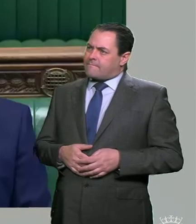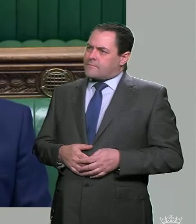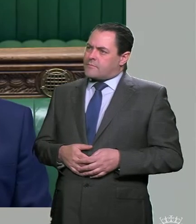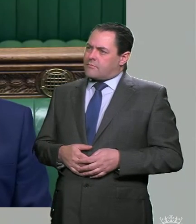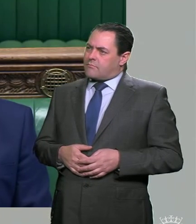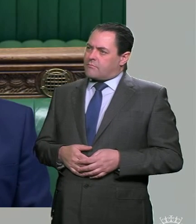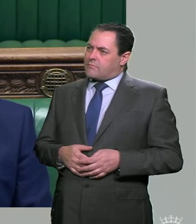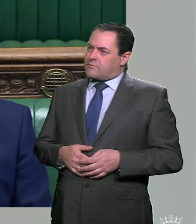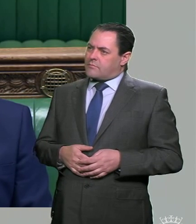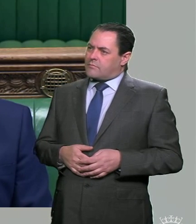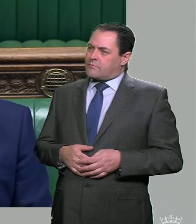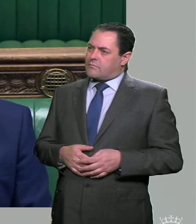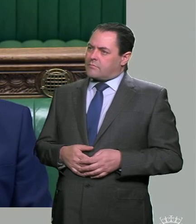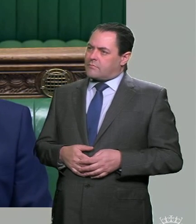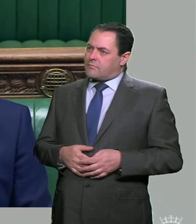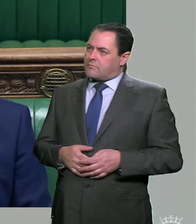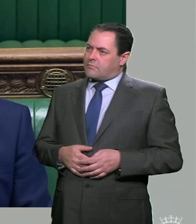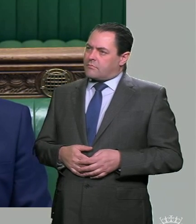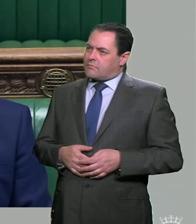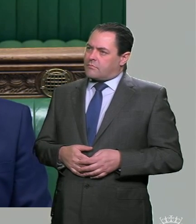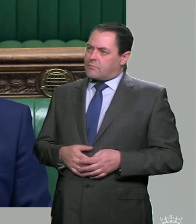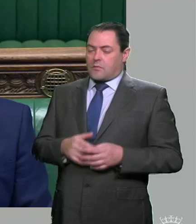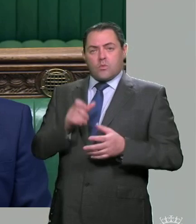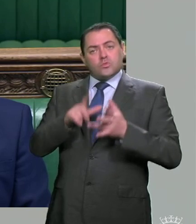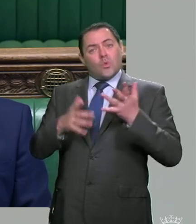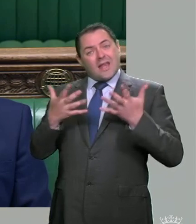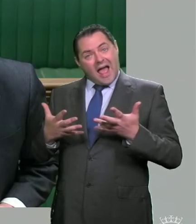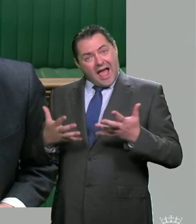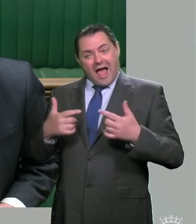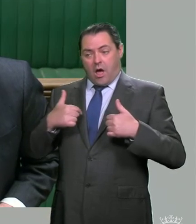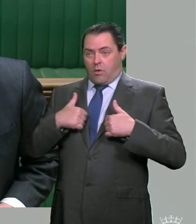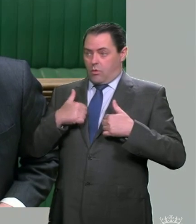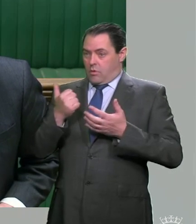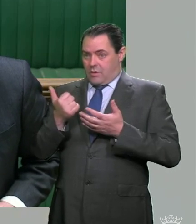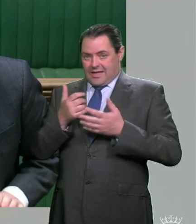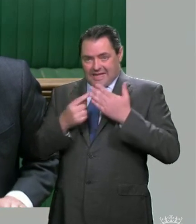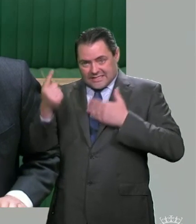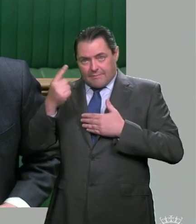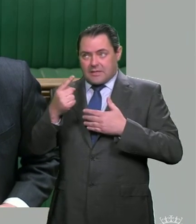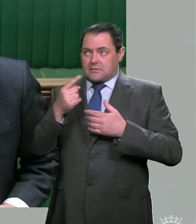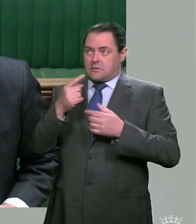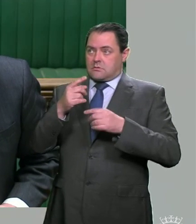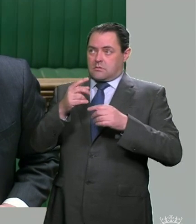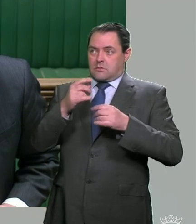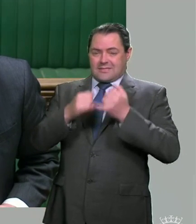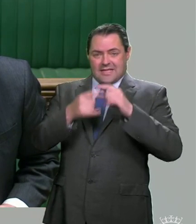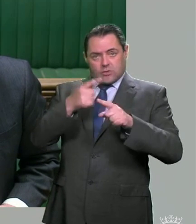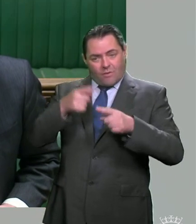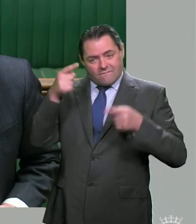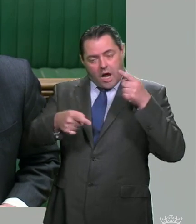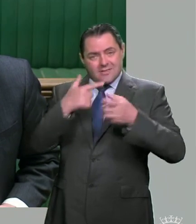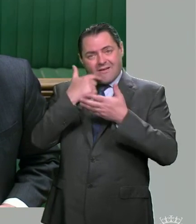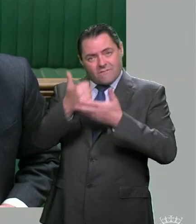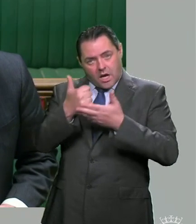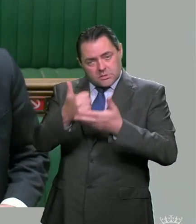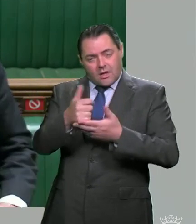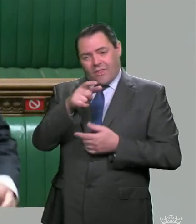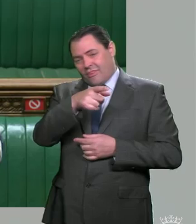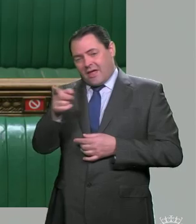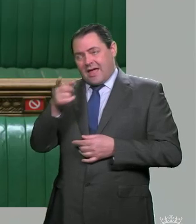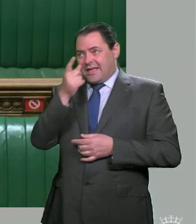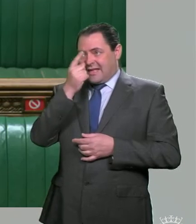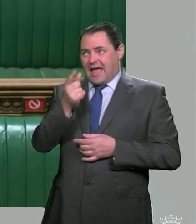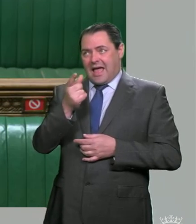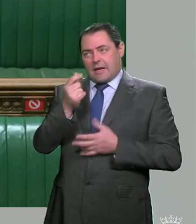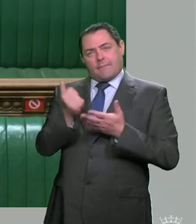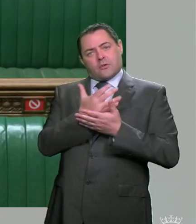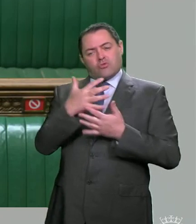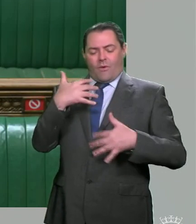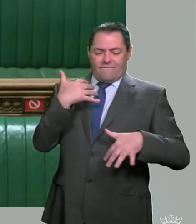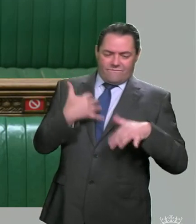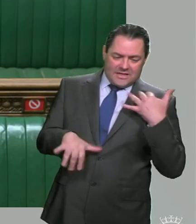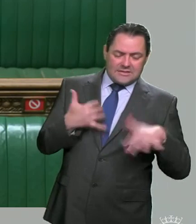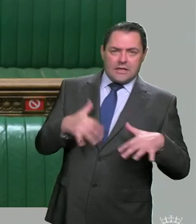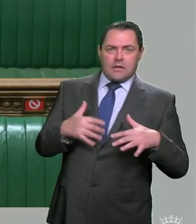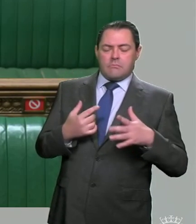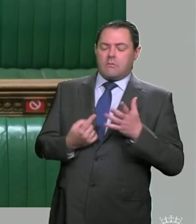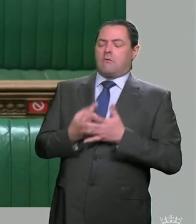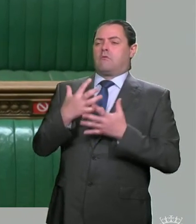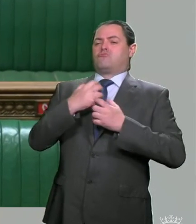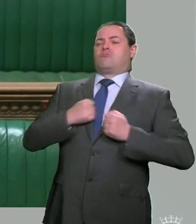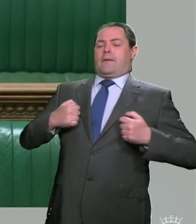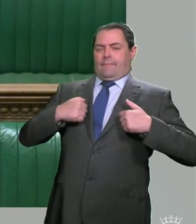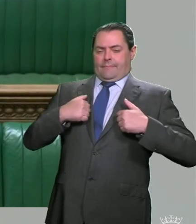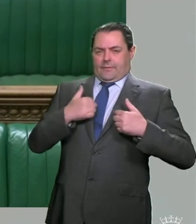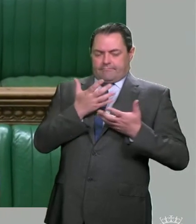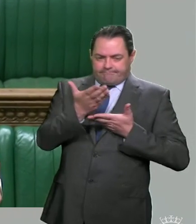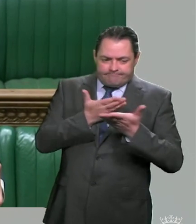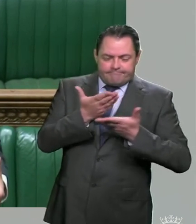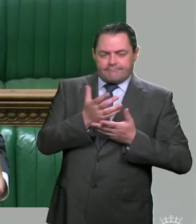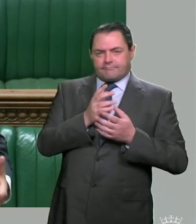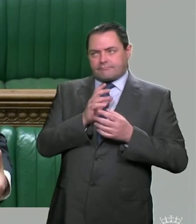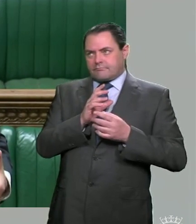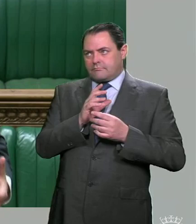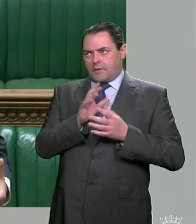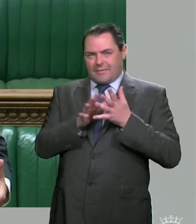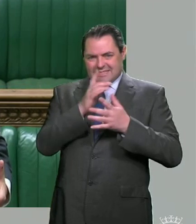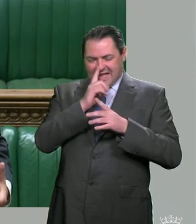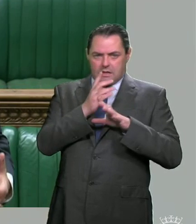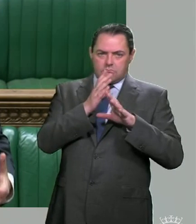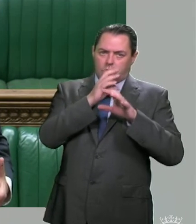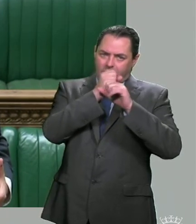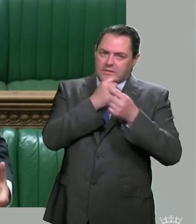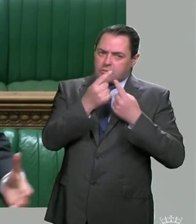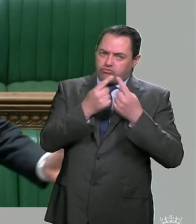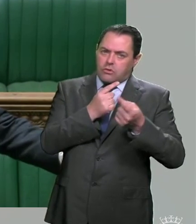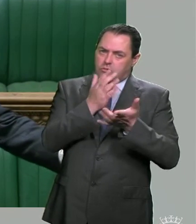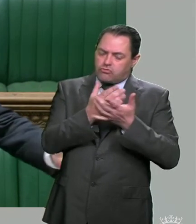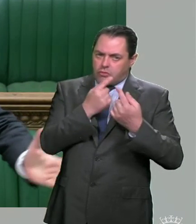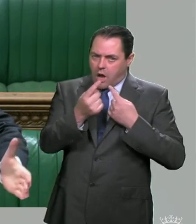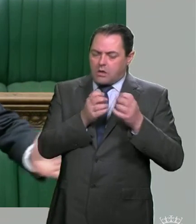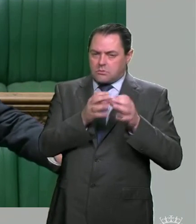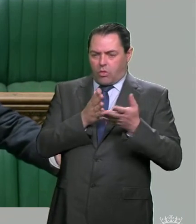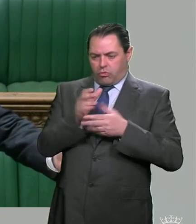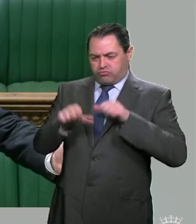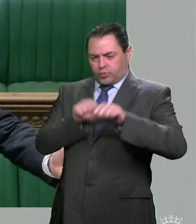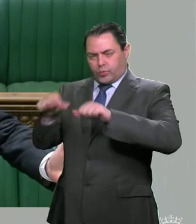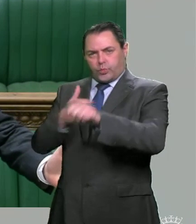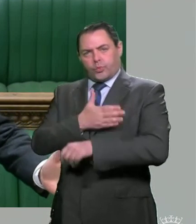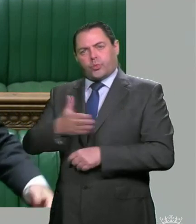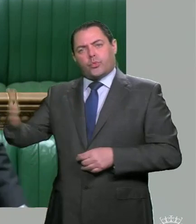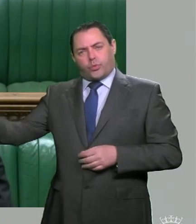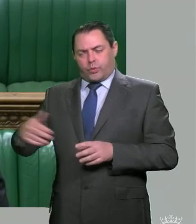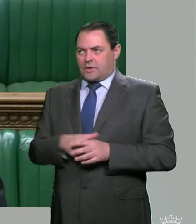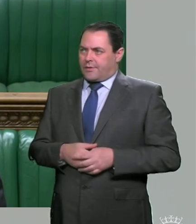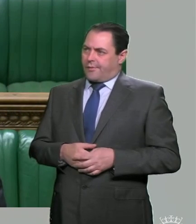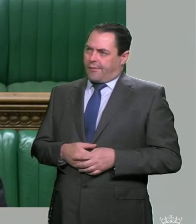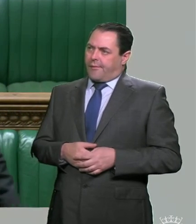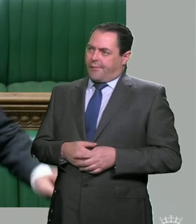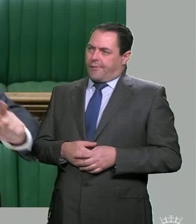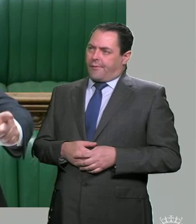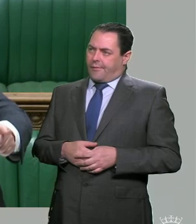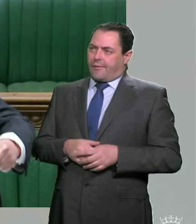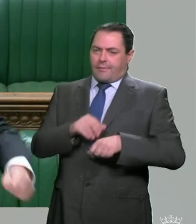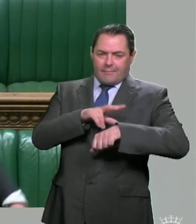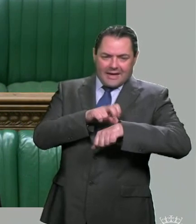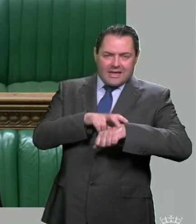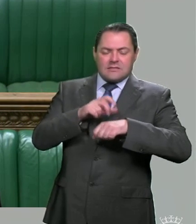What we are doing now is bringing forward measures by investing in independent domestic violence and sexual violence advisers to ensure that victims and survivors of the crime of rape have people in whom they can confide and trust throughout that miserable period when they are in the criminal justice system.